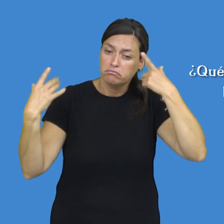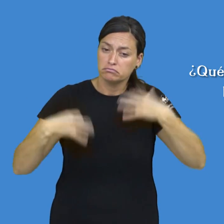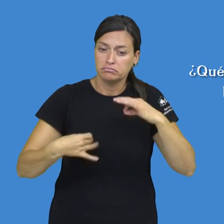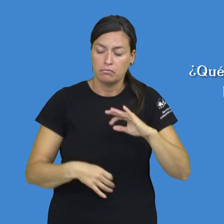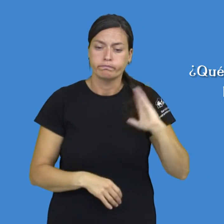normal